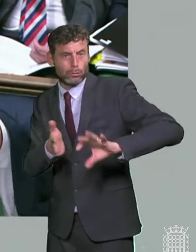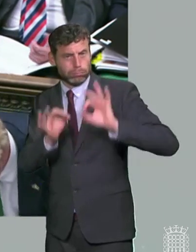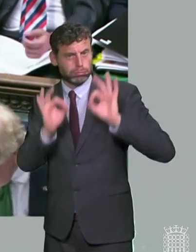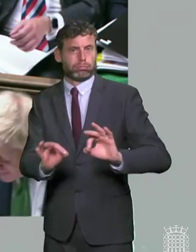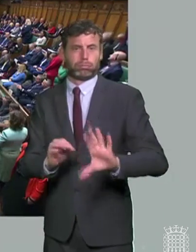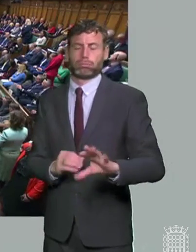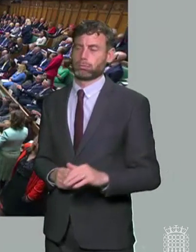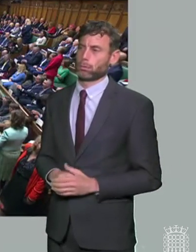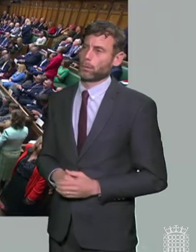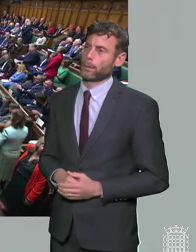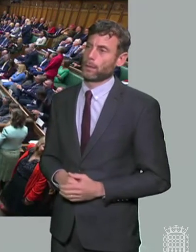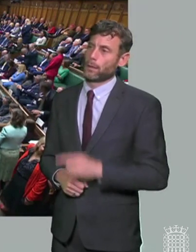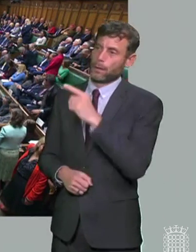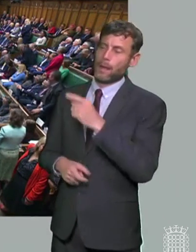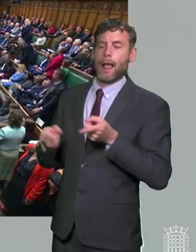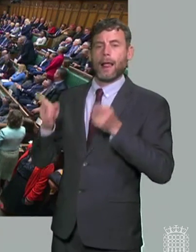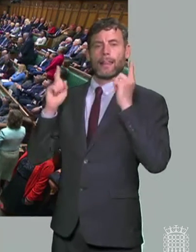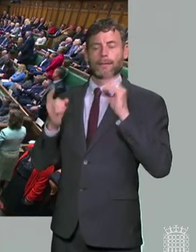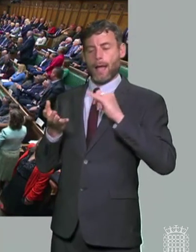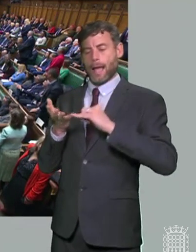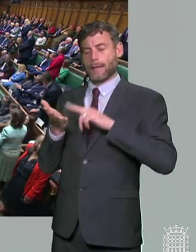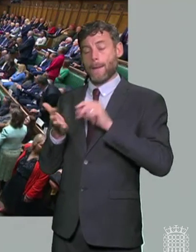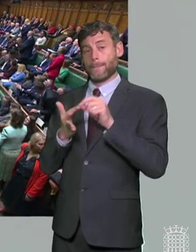We now come to the leader of the SNP, Ian Blackford.